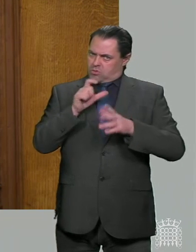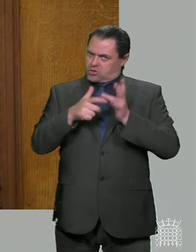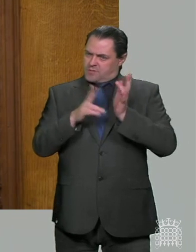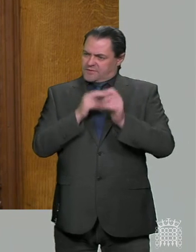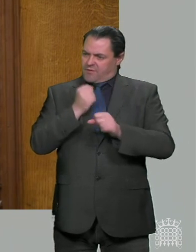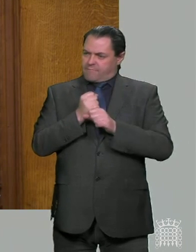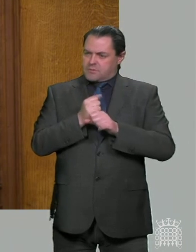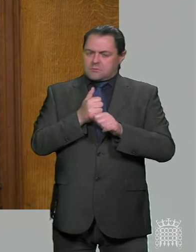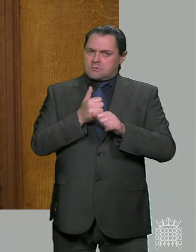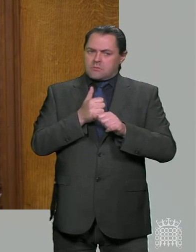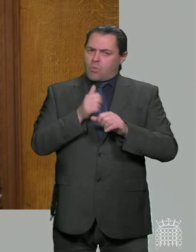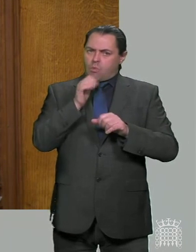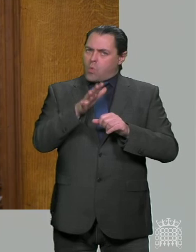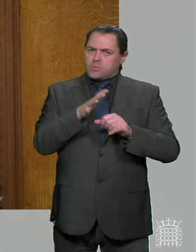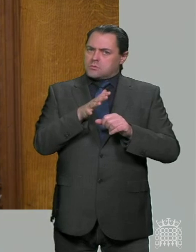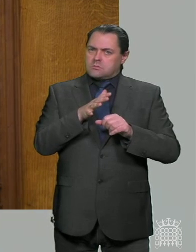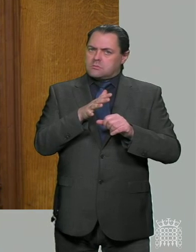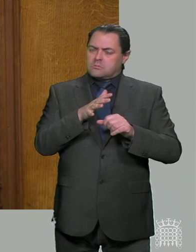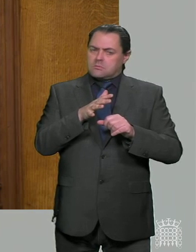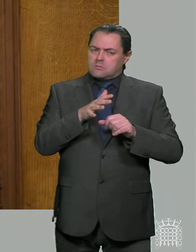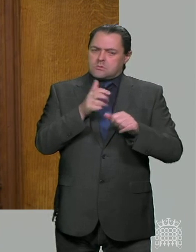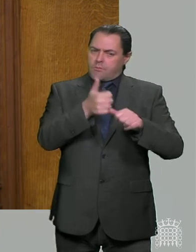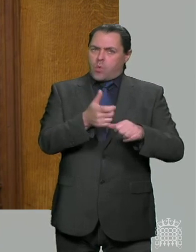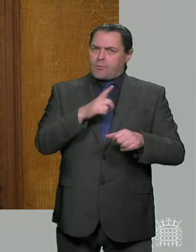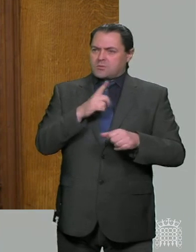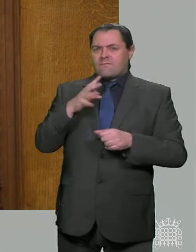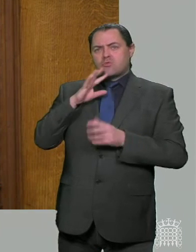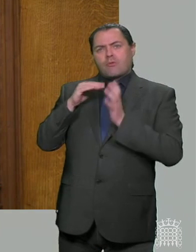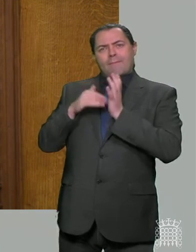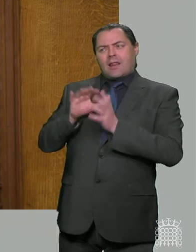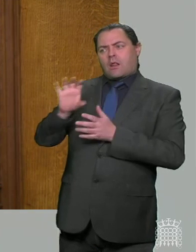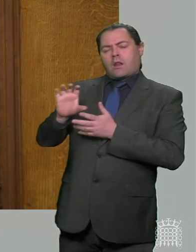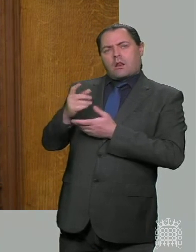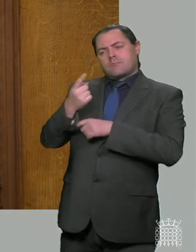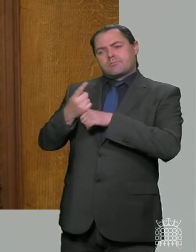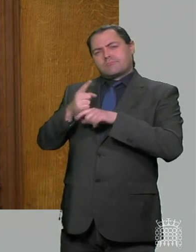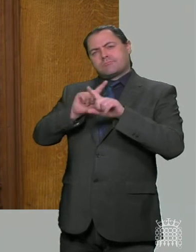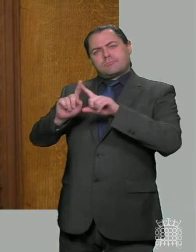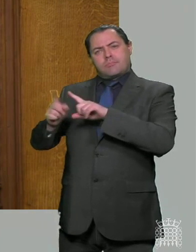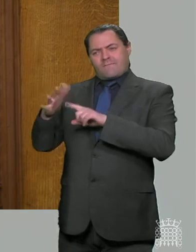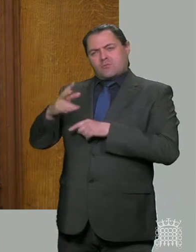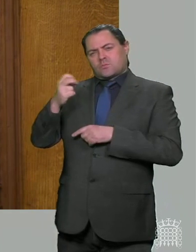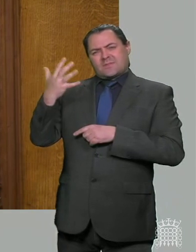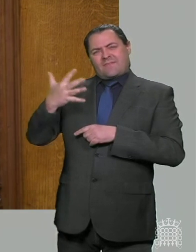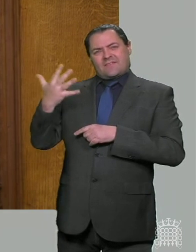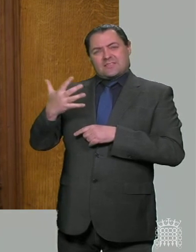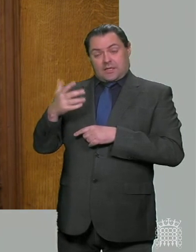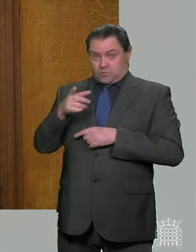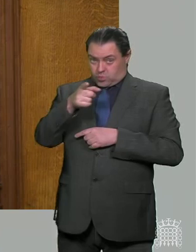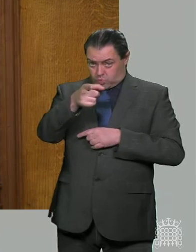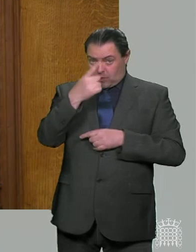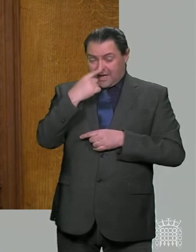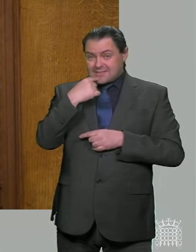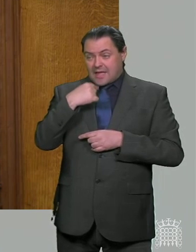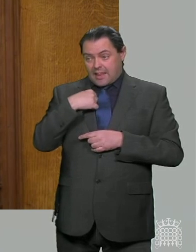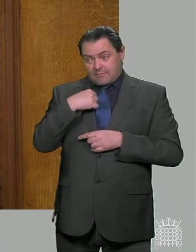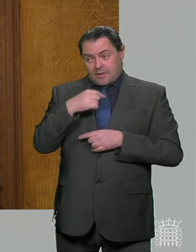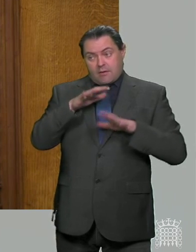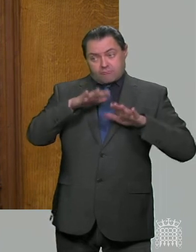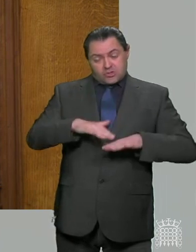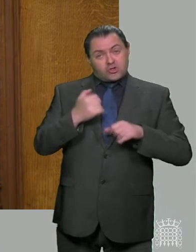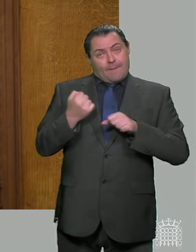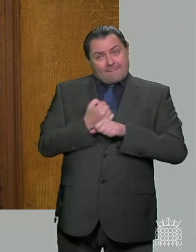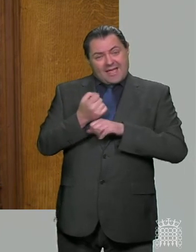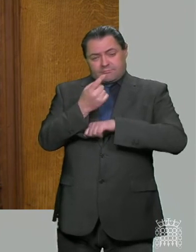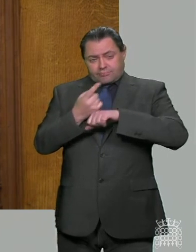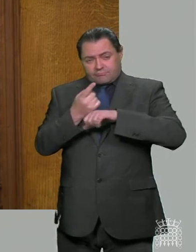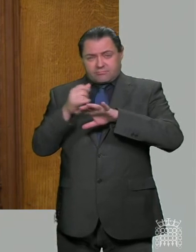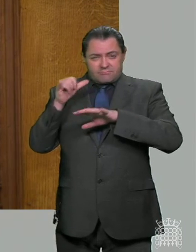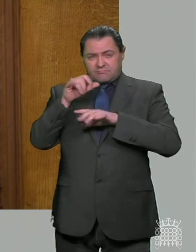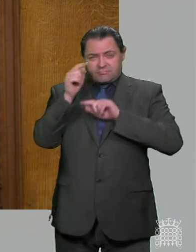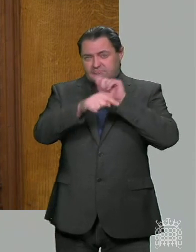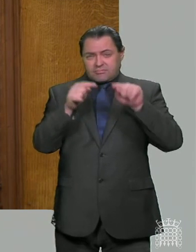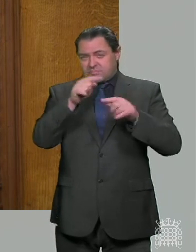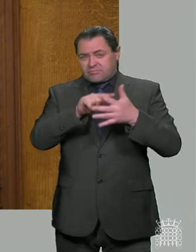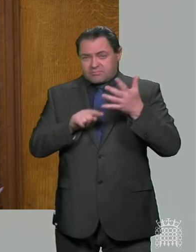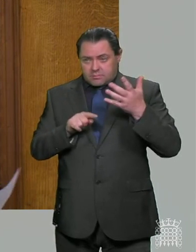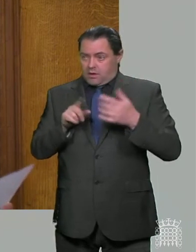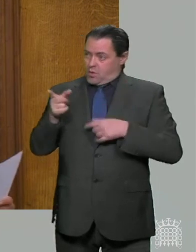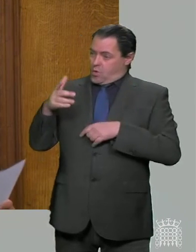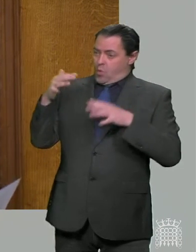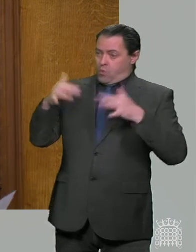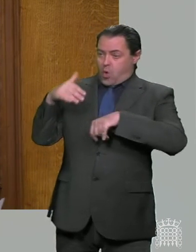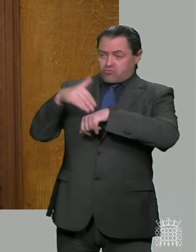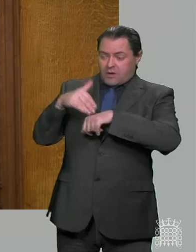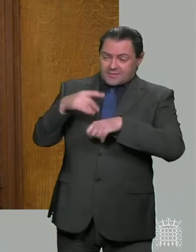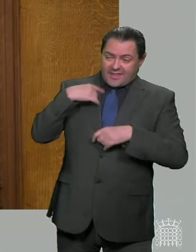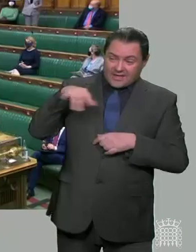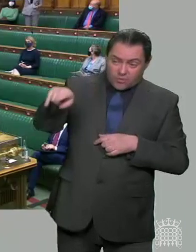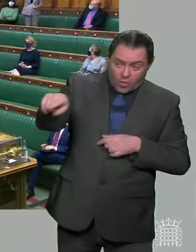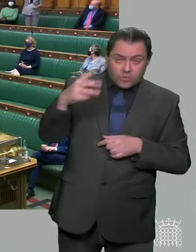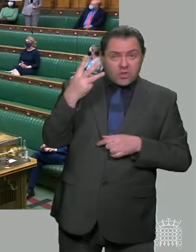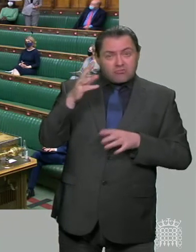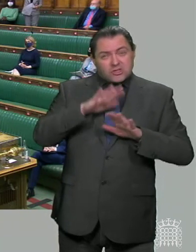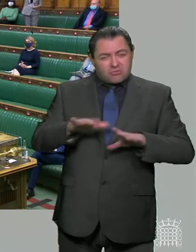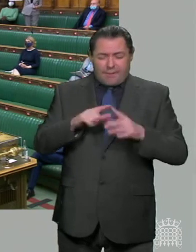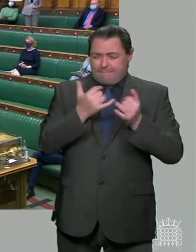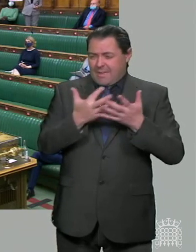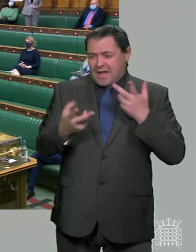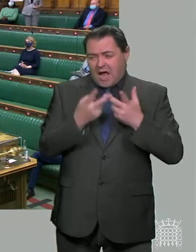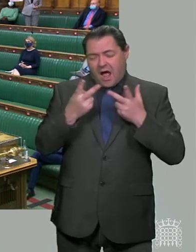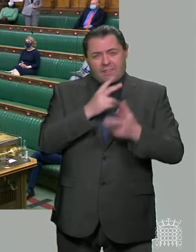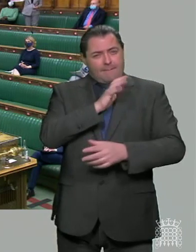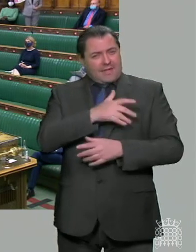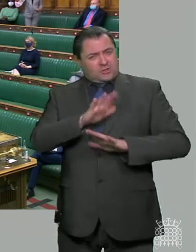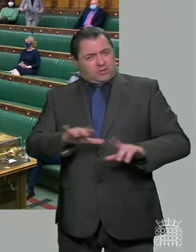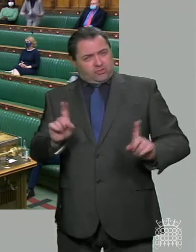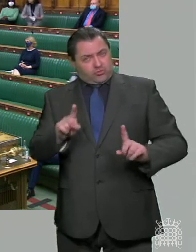They have approved more than £400 million in arms to Israel since 2015, so can the Prime Minister look me in the eye and tell me that British-made weapons or components were not used in the war crimes that killed these three children and hundreds of other Palestinians?